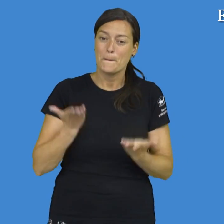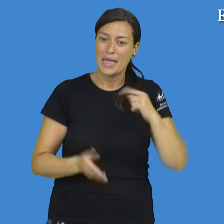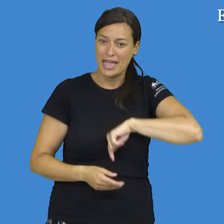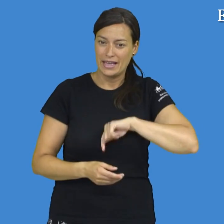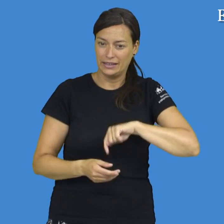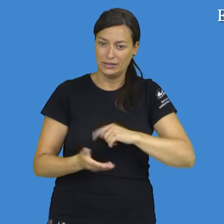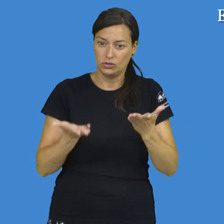sentir